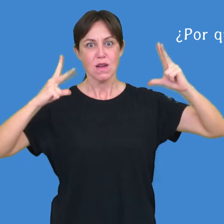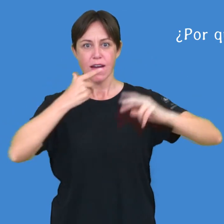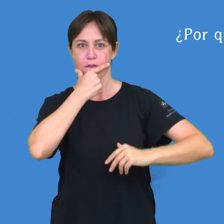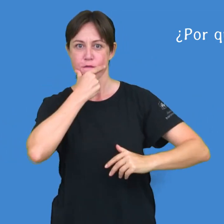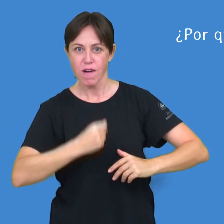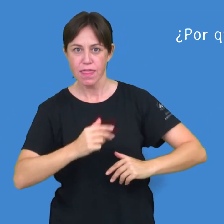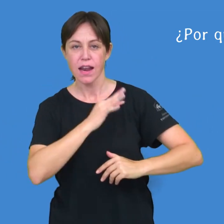fácil